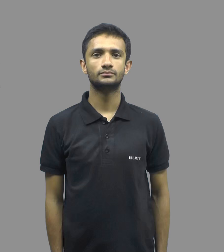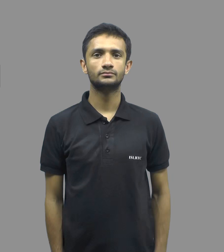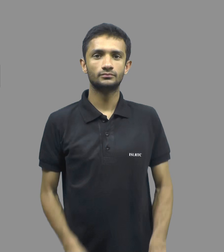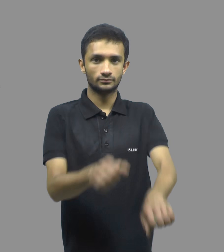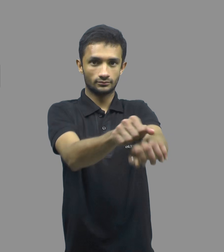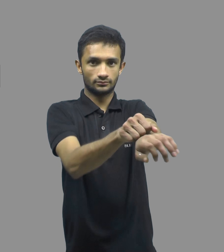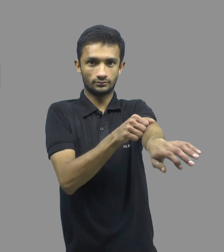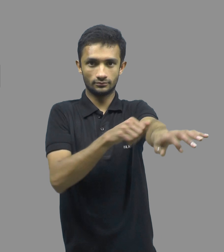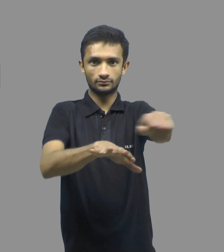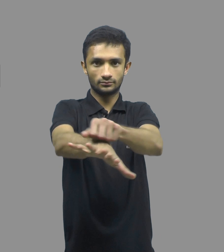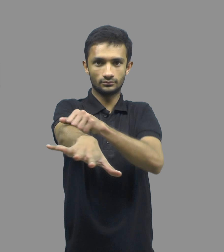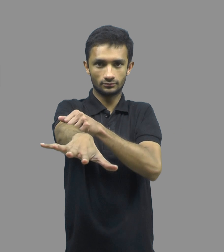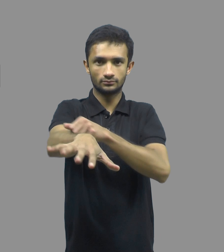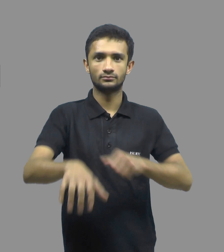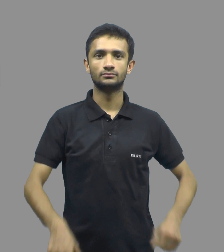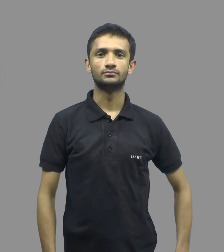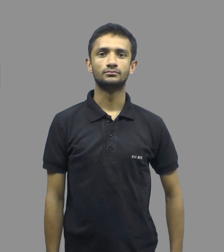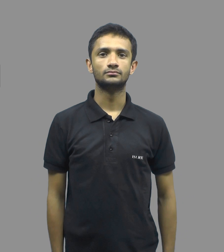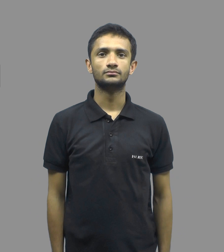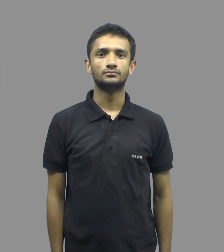Gloves